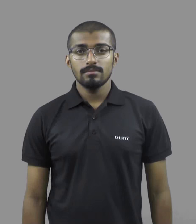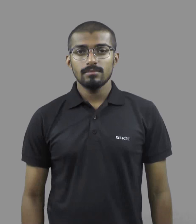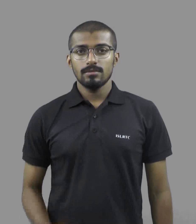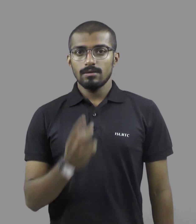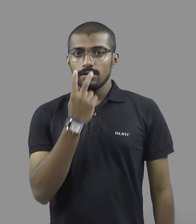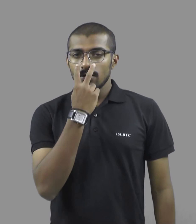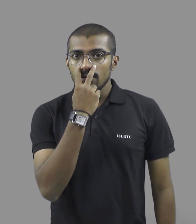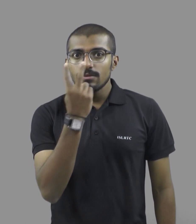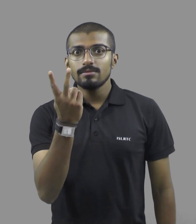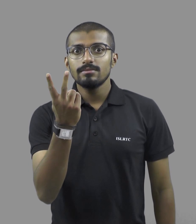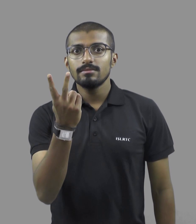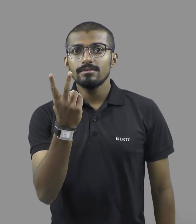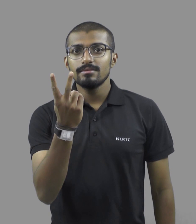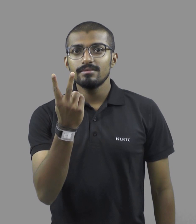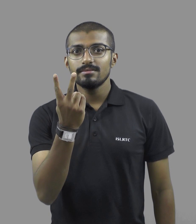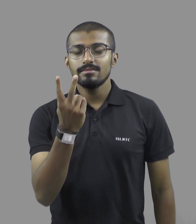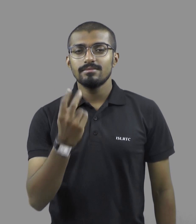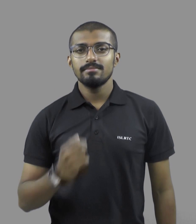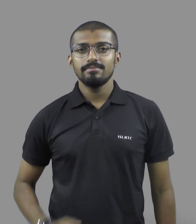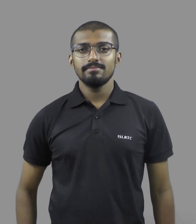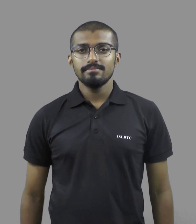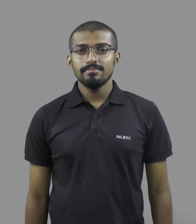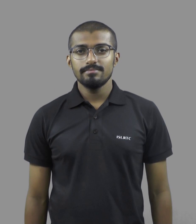Look Gaze See